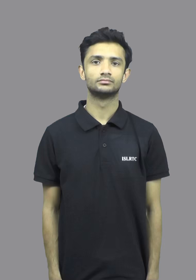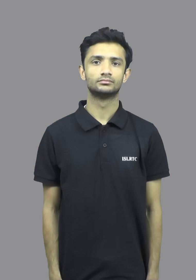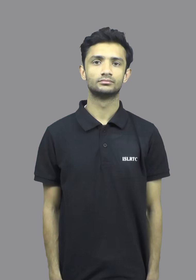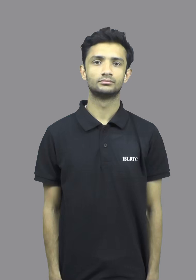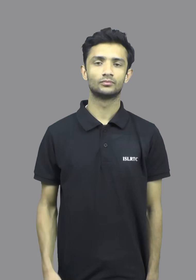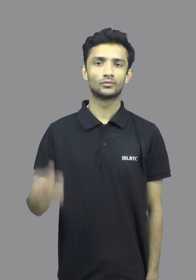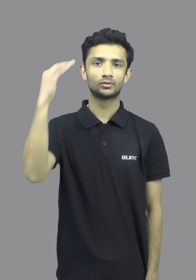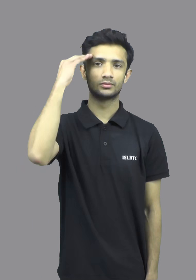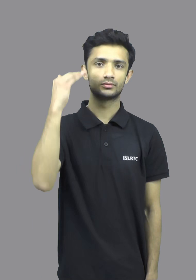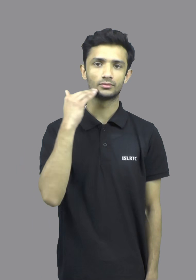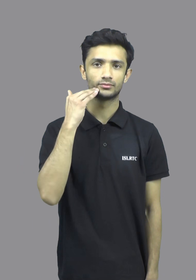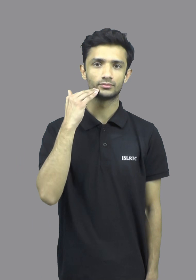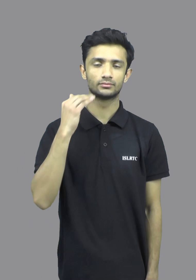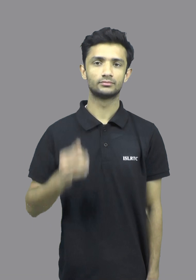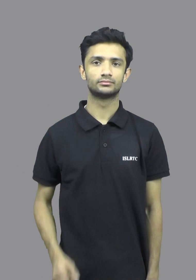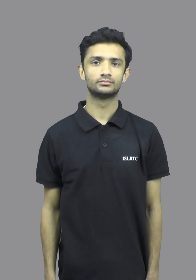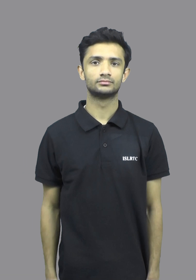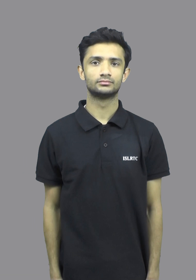Korea